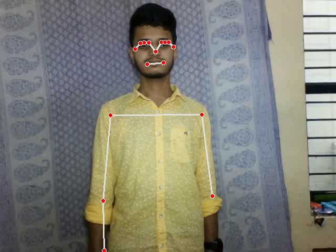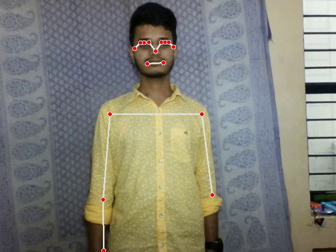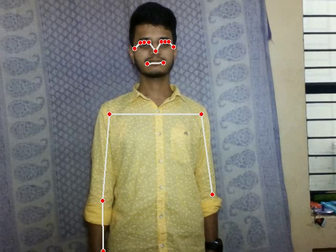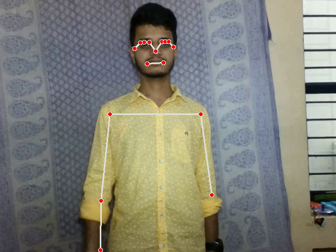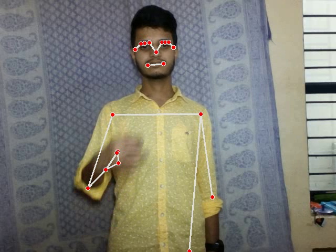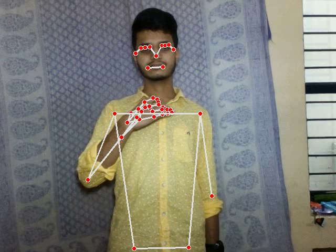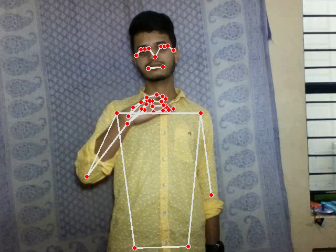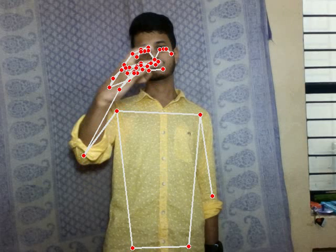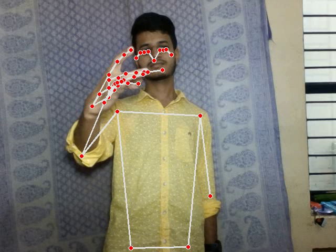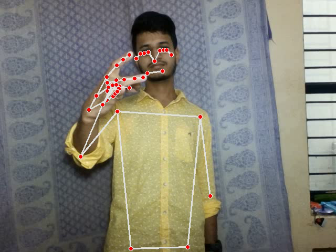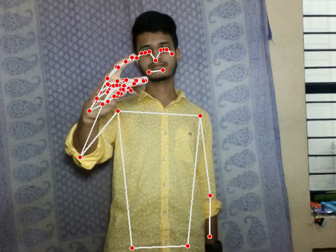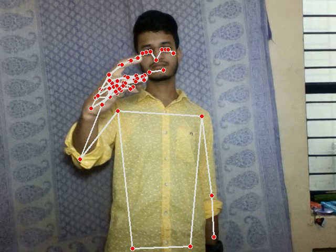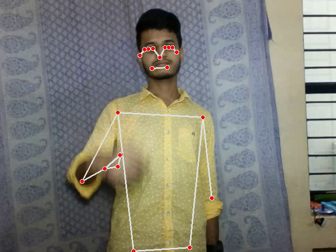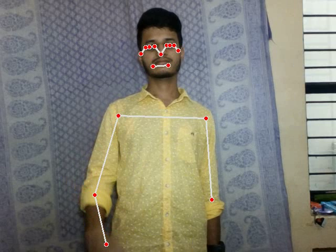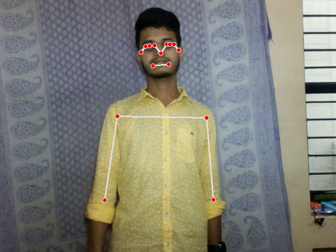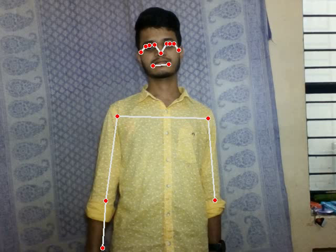like